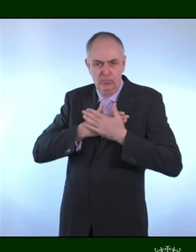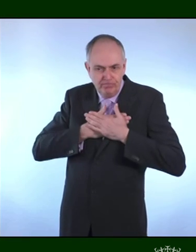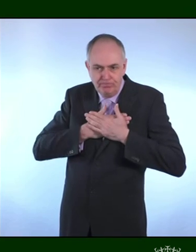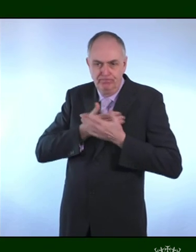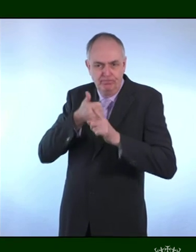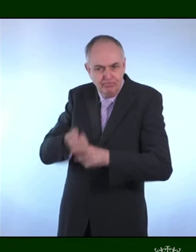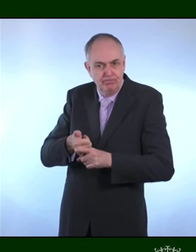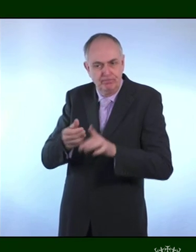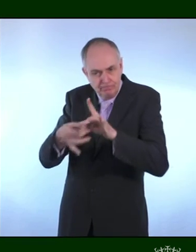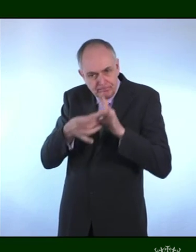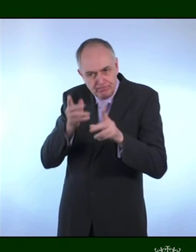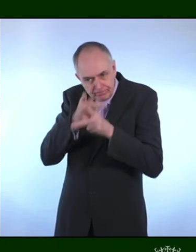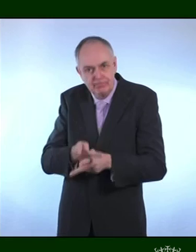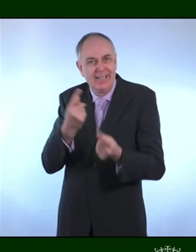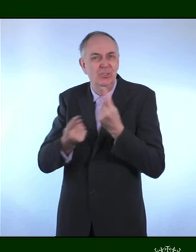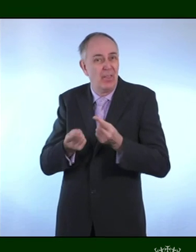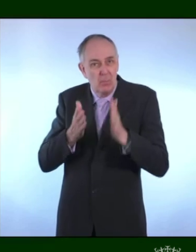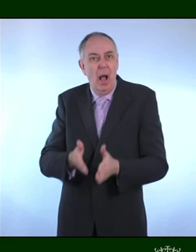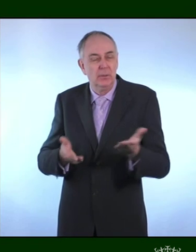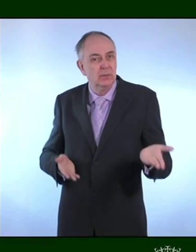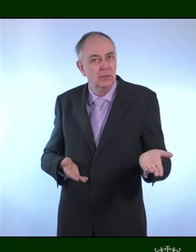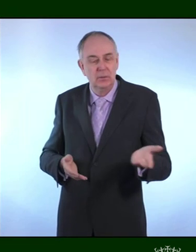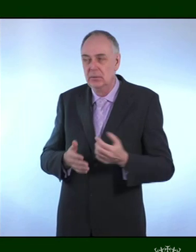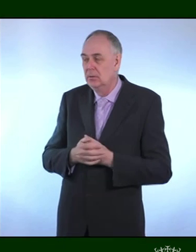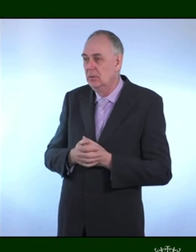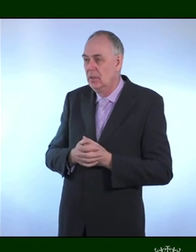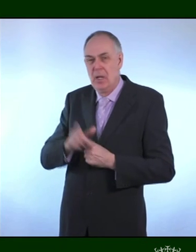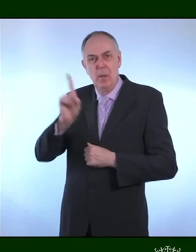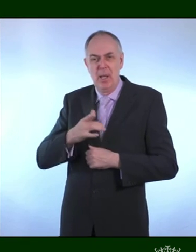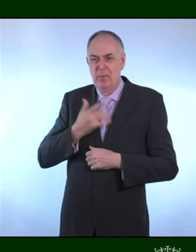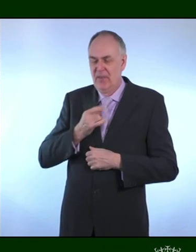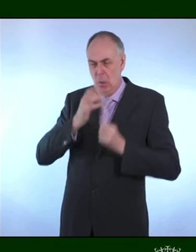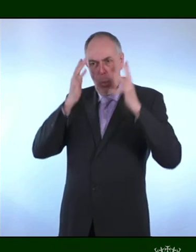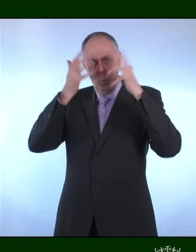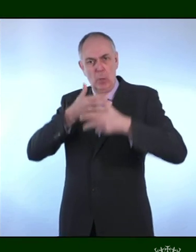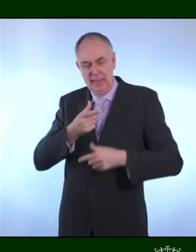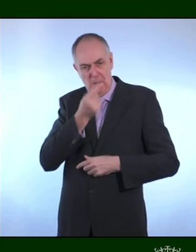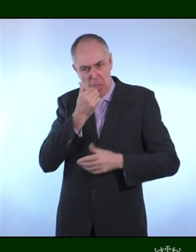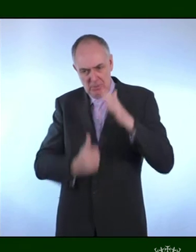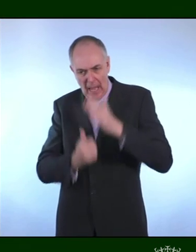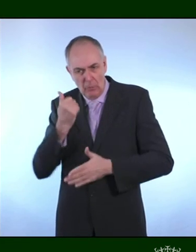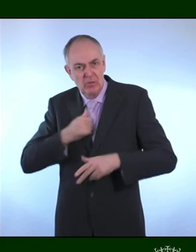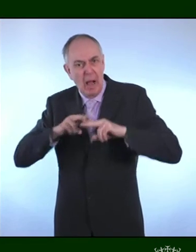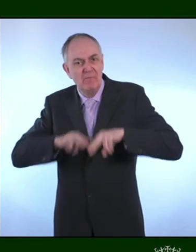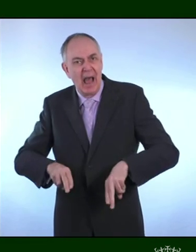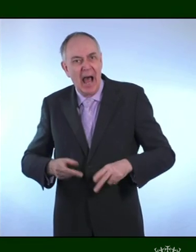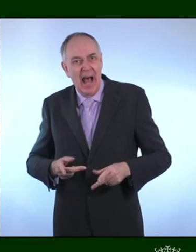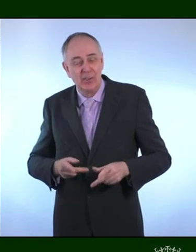No one should face the threat of eviction at a time of national emergency.